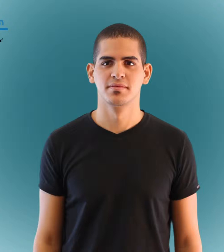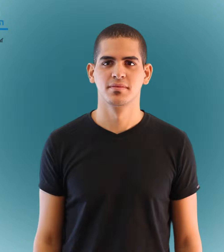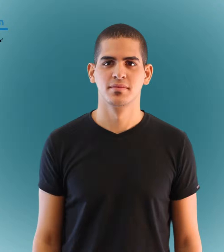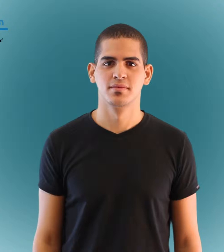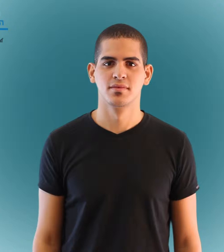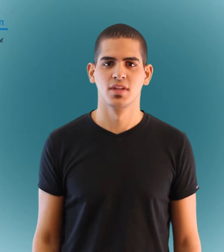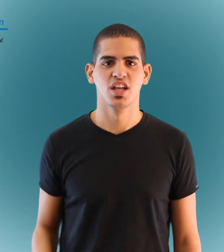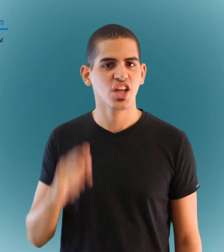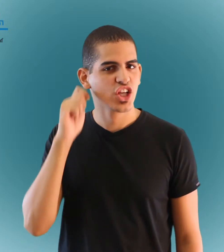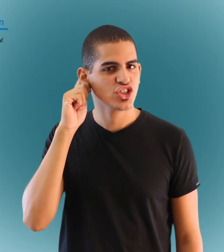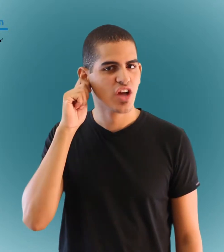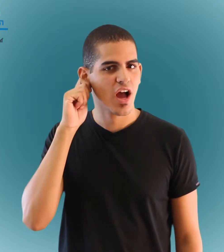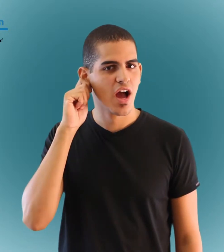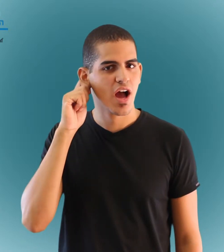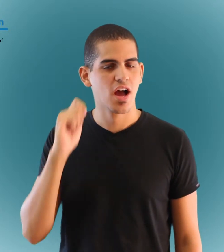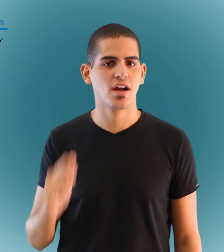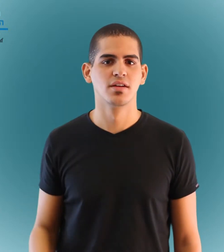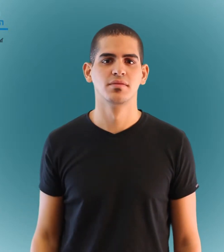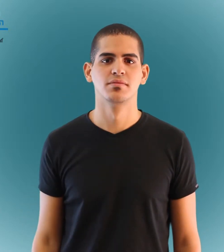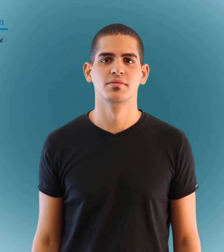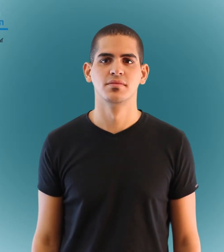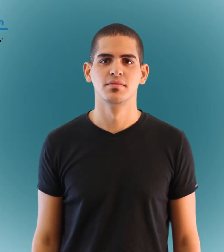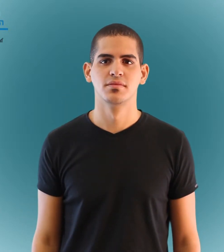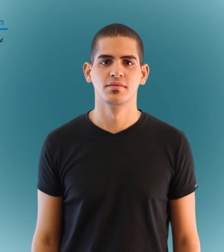אישה